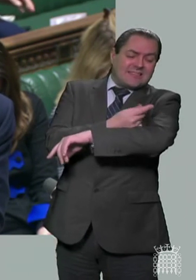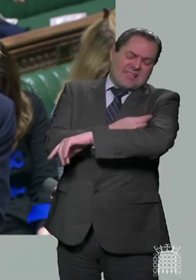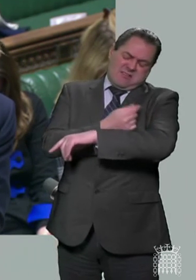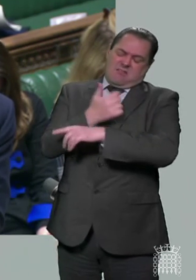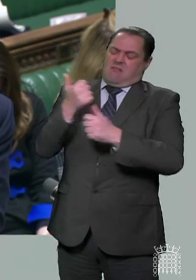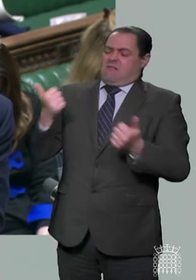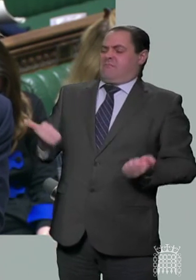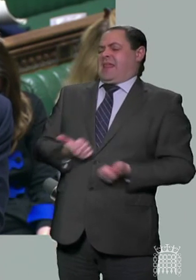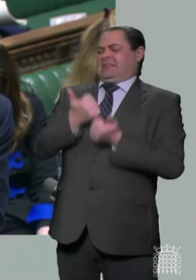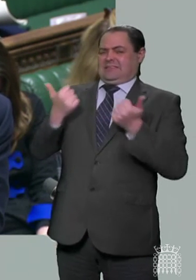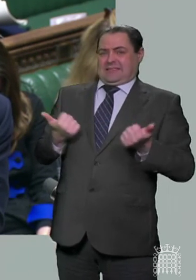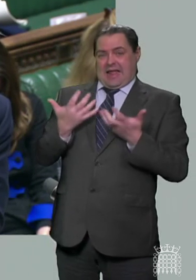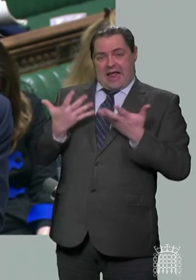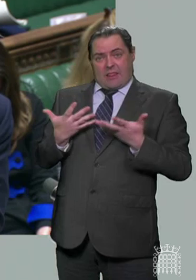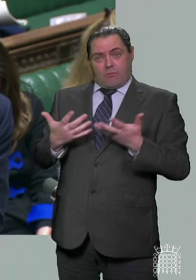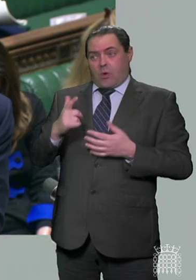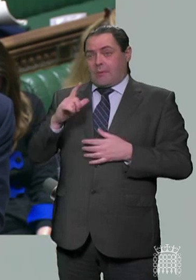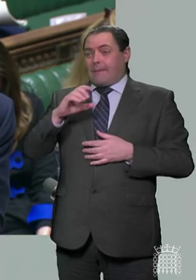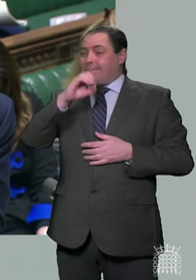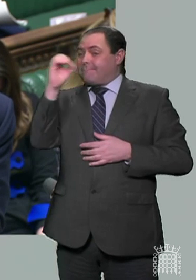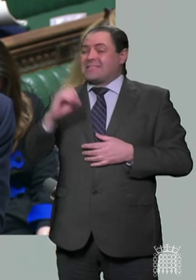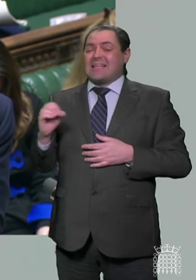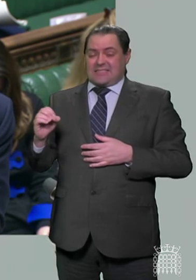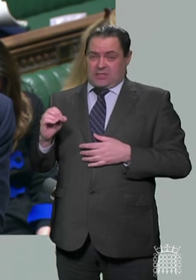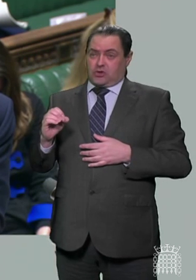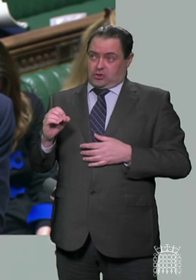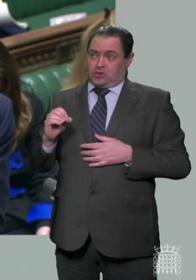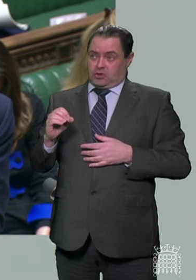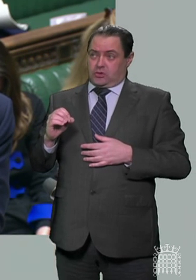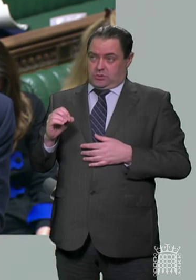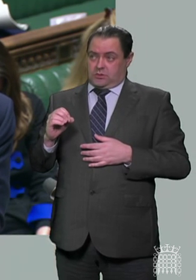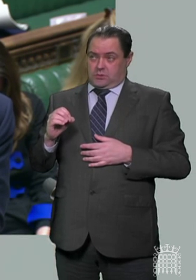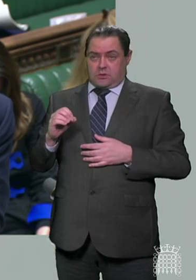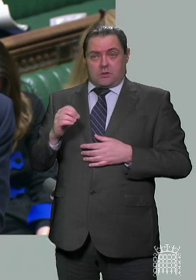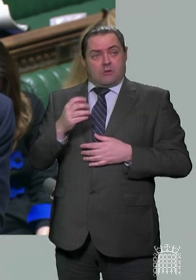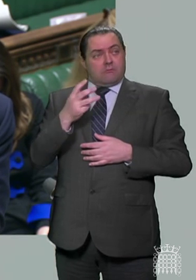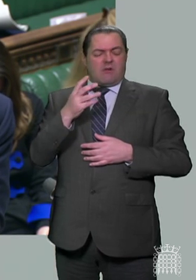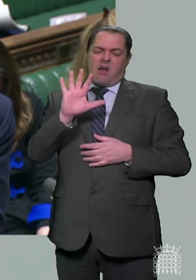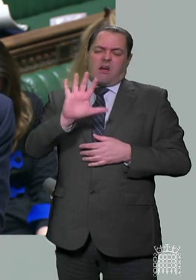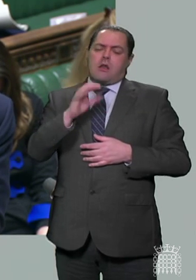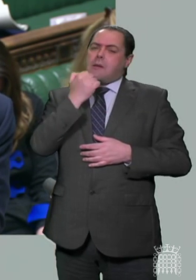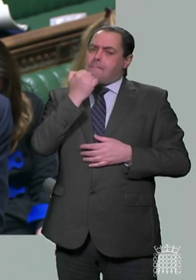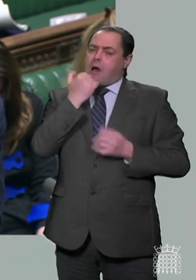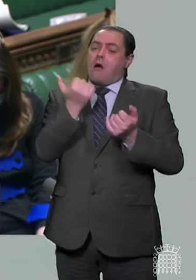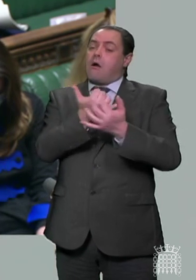The number of people who have been boosted in the UK is currently 34 million.